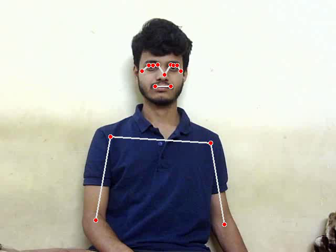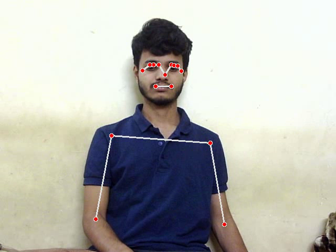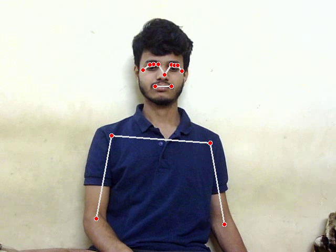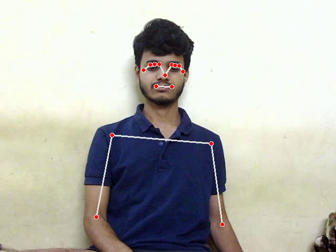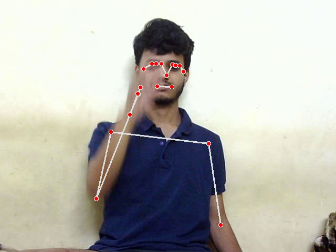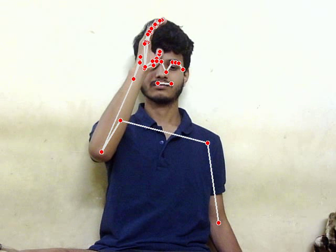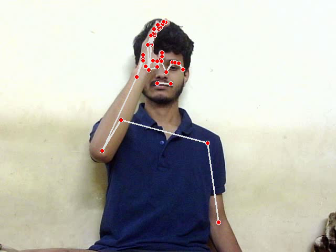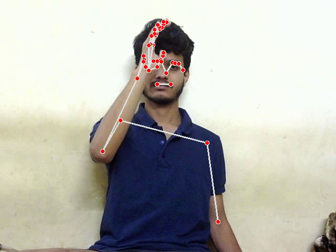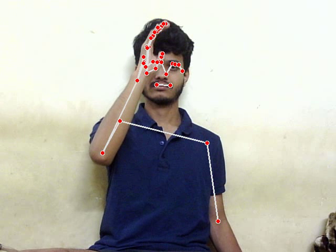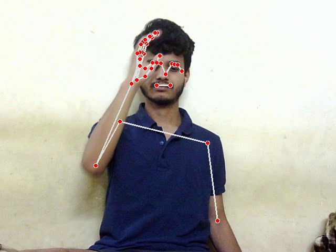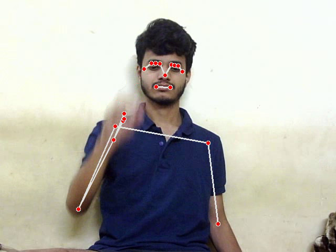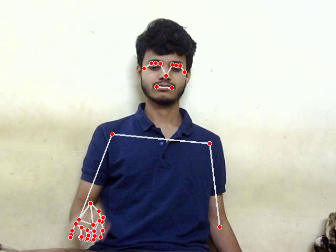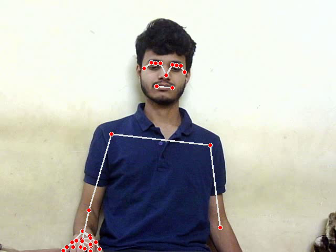father